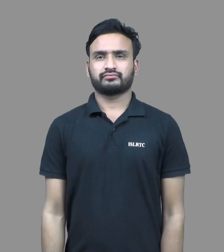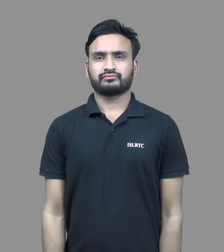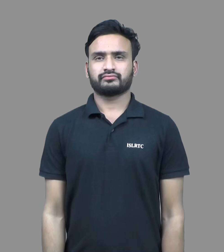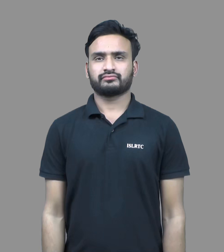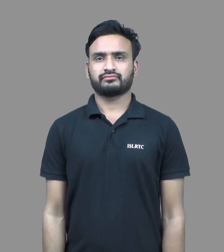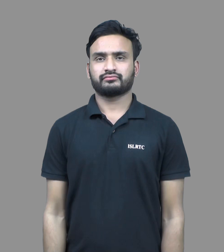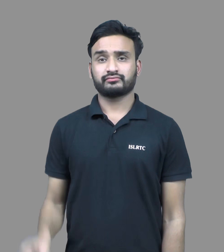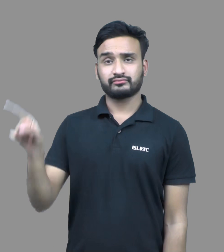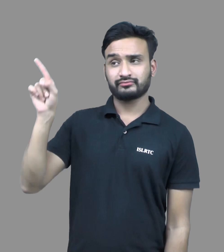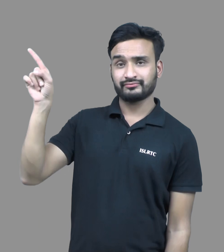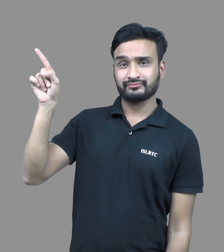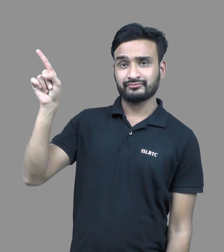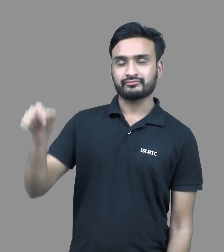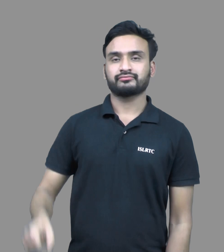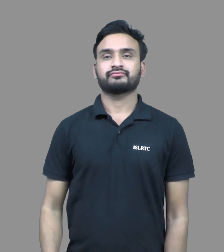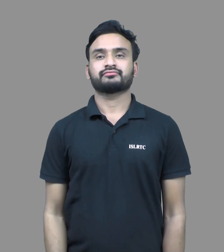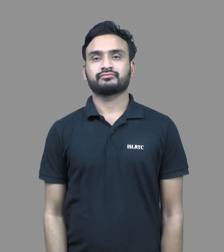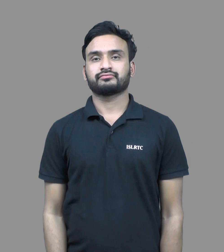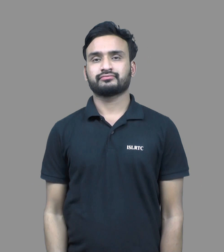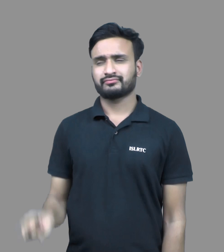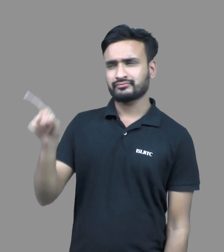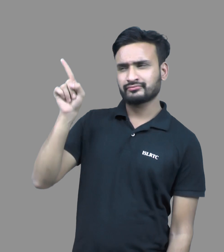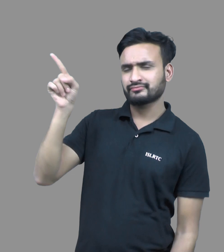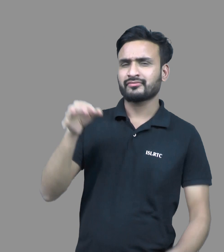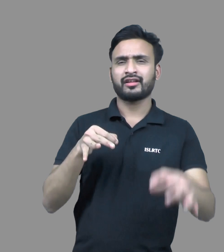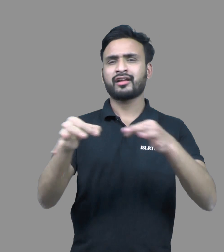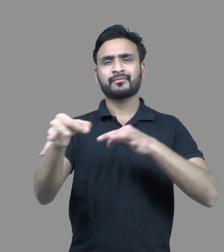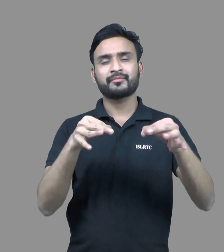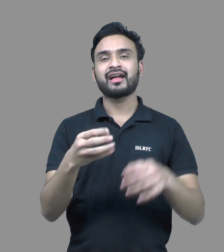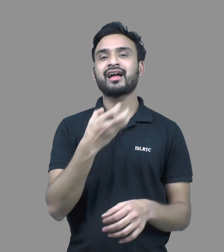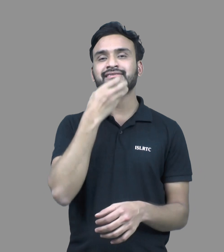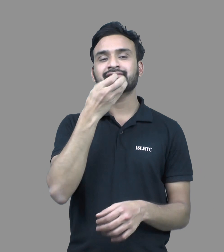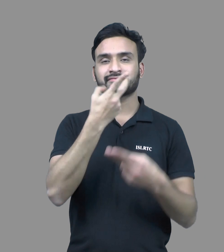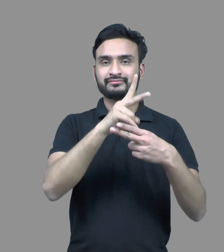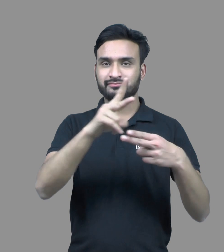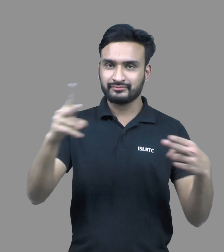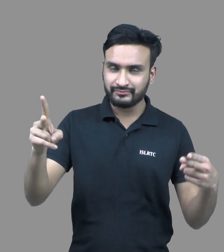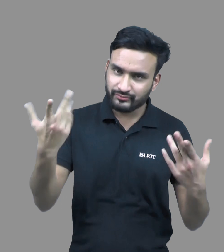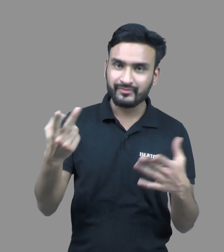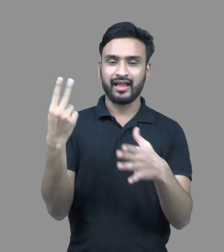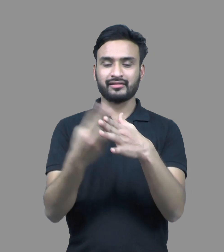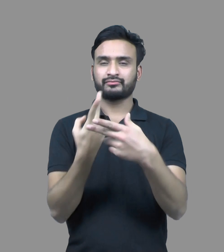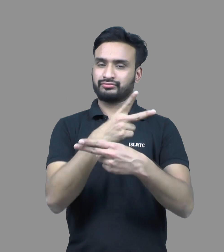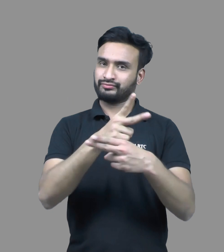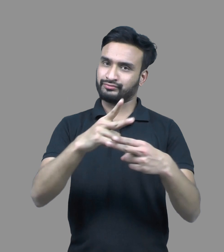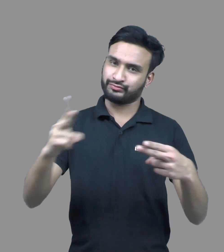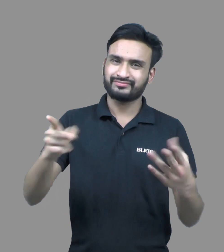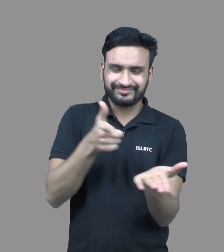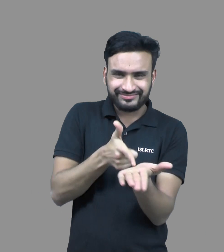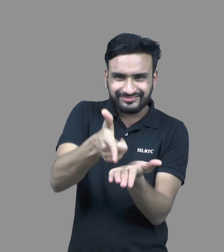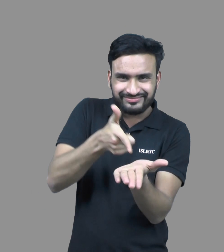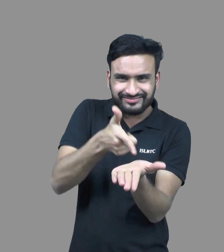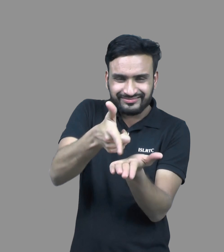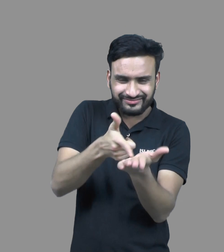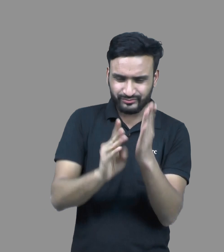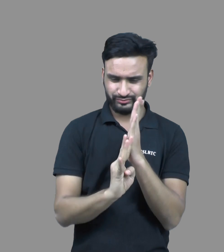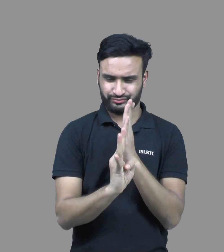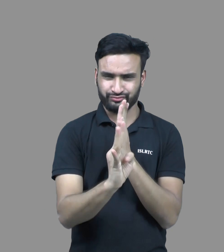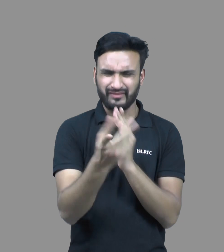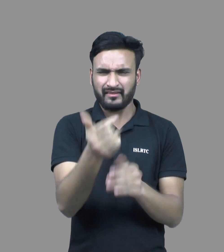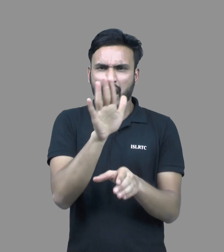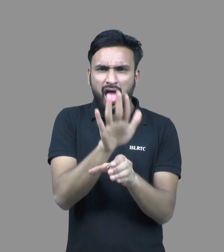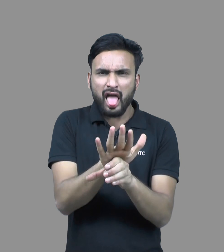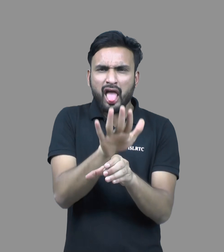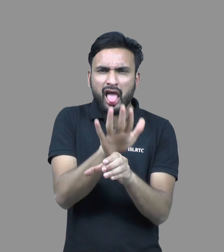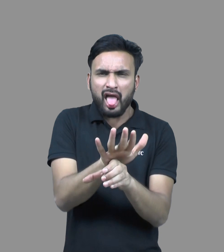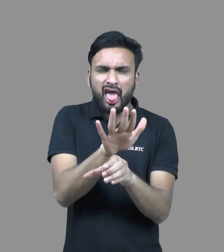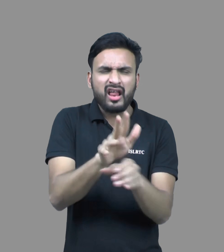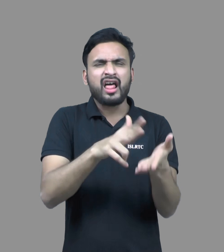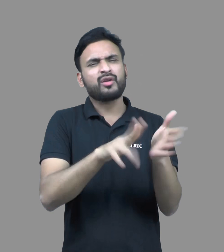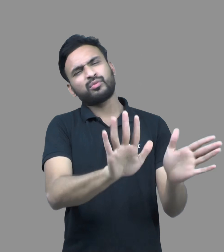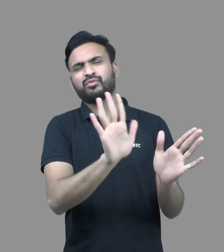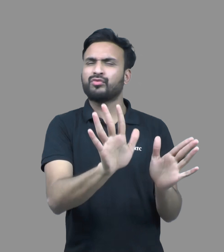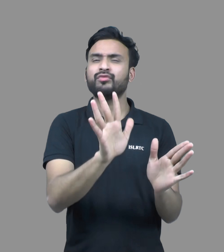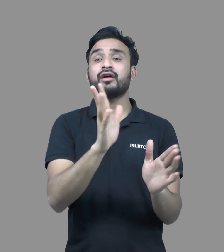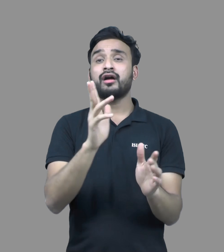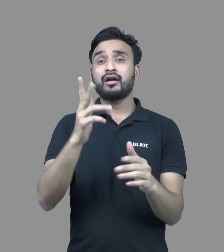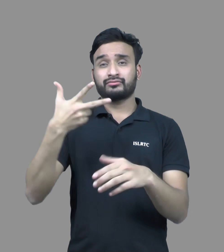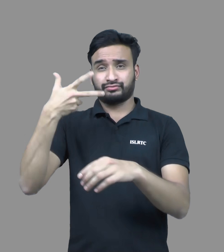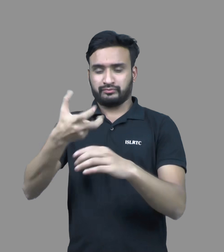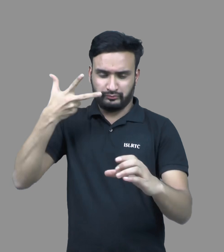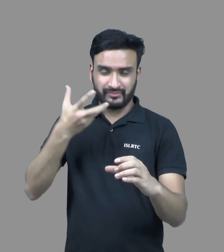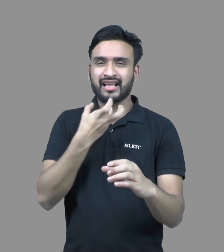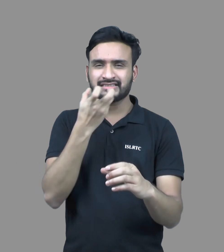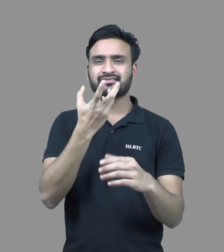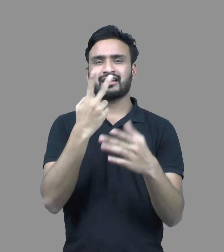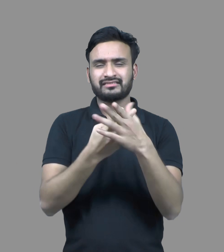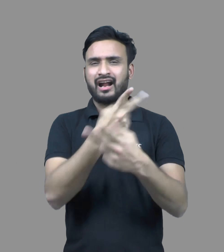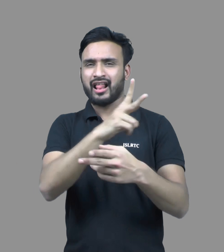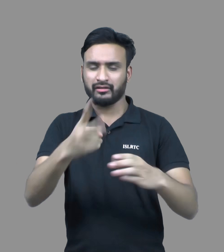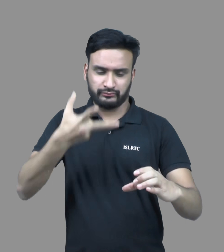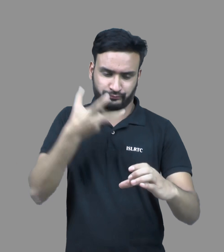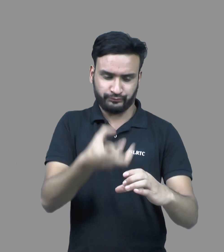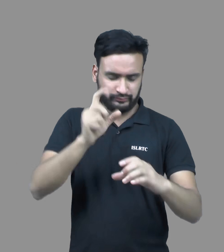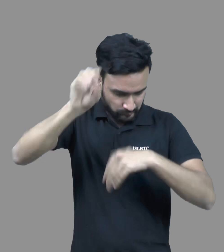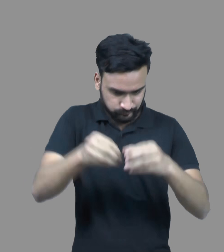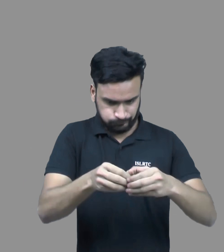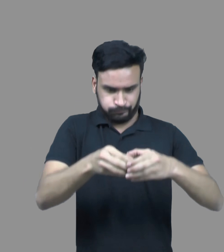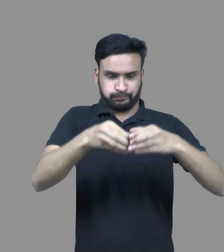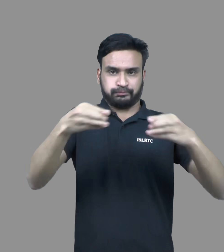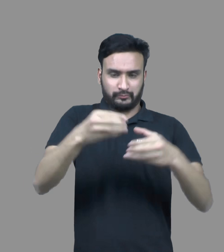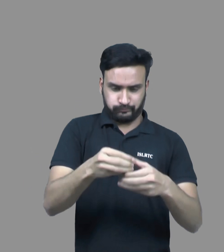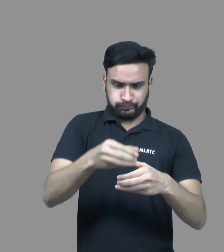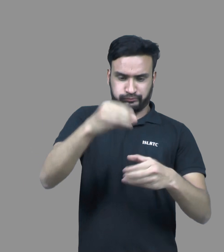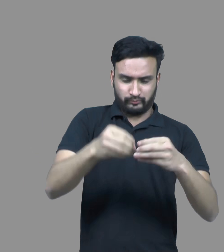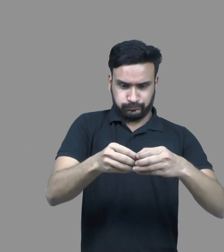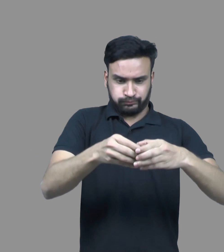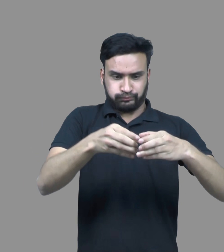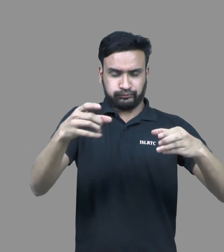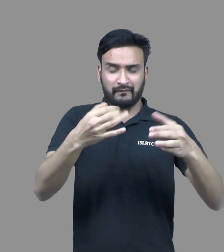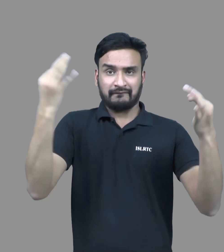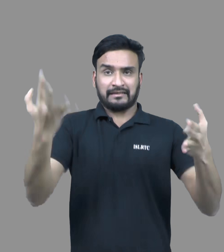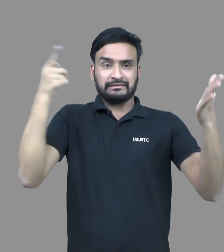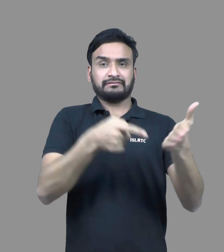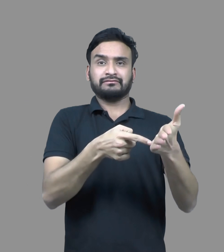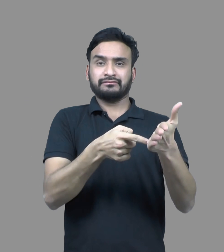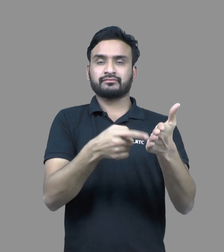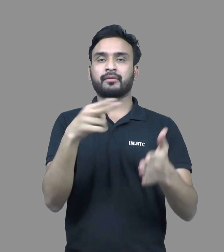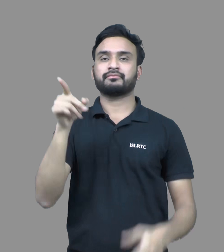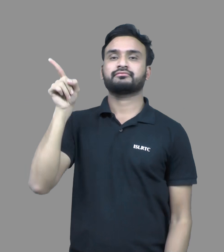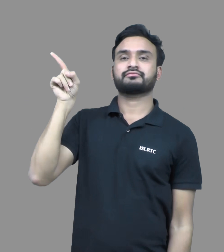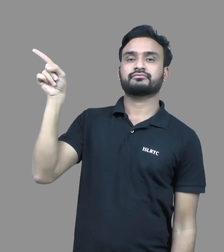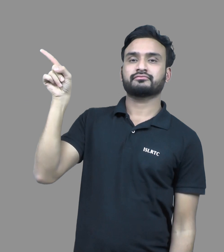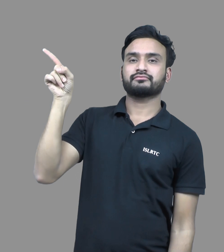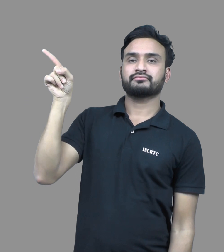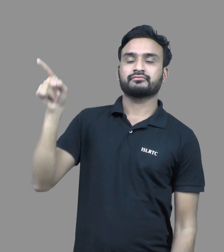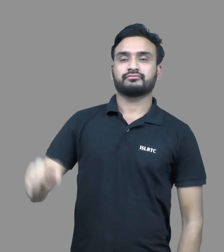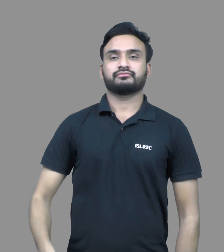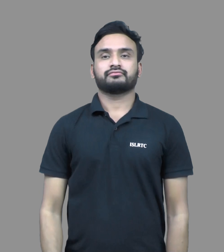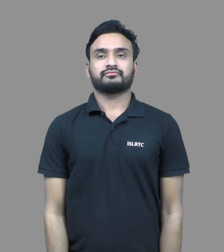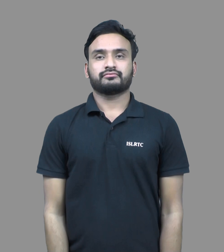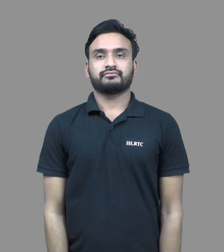Food Adulterant